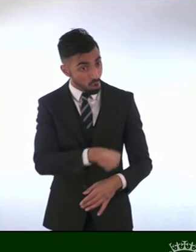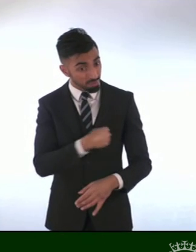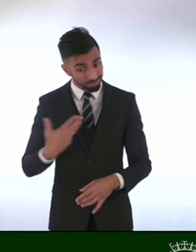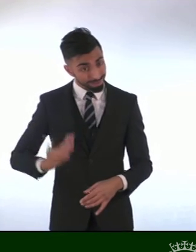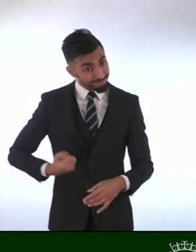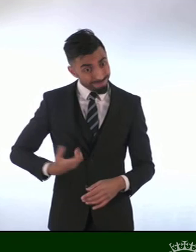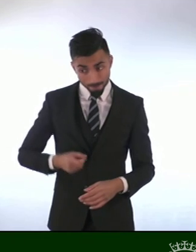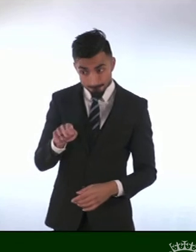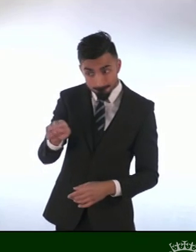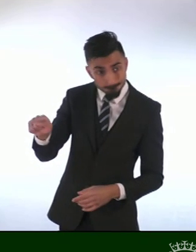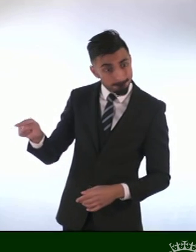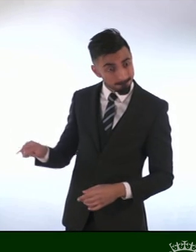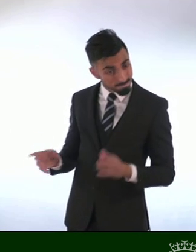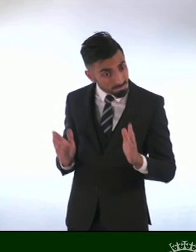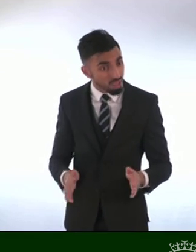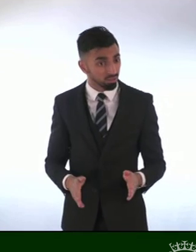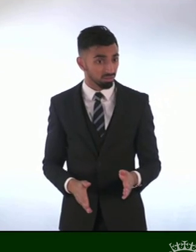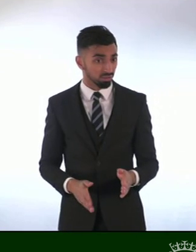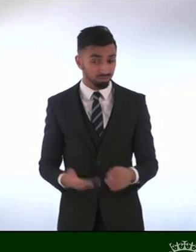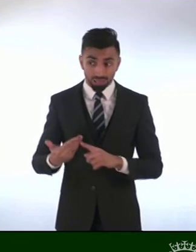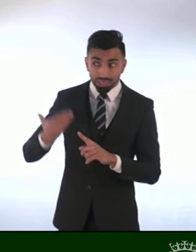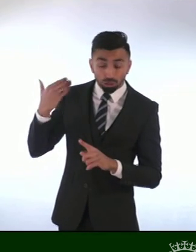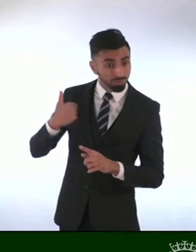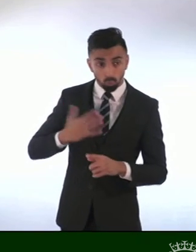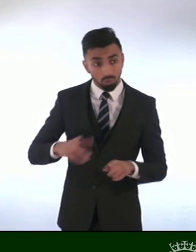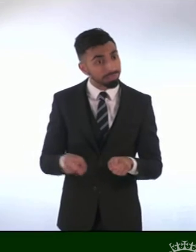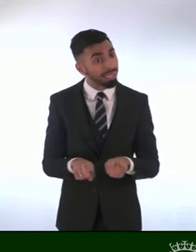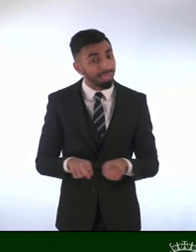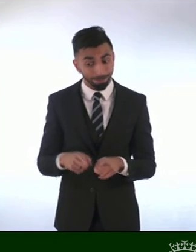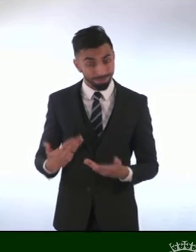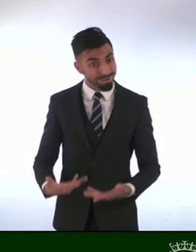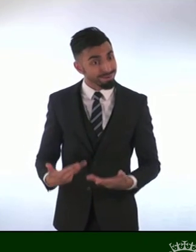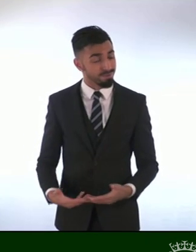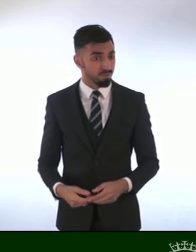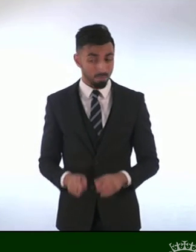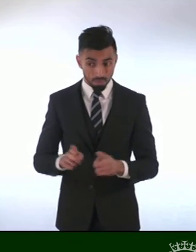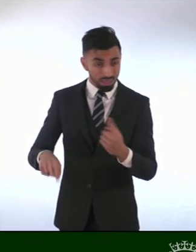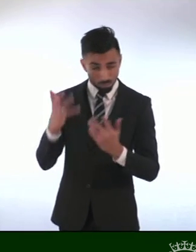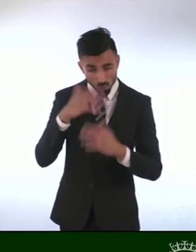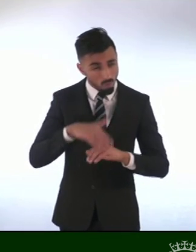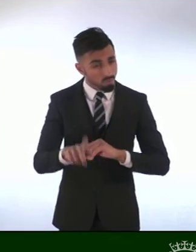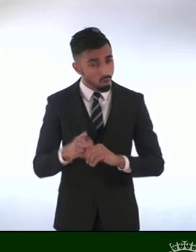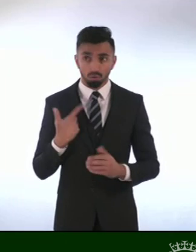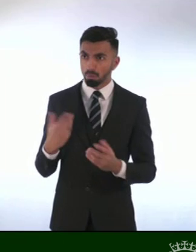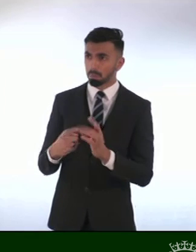People are worried about their bills and about keeping a roof over their head.